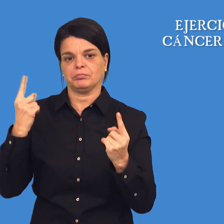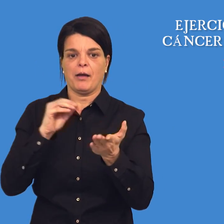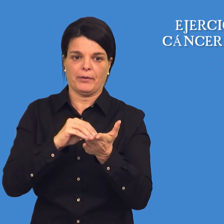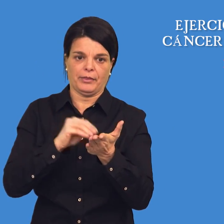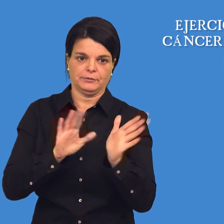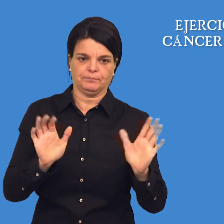vez